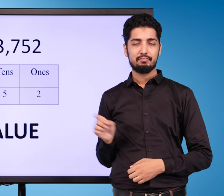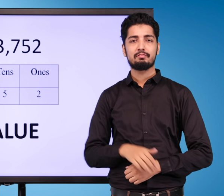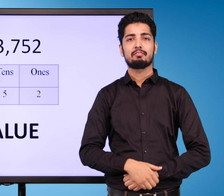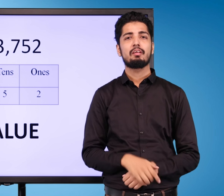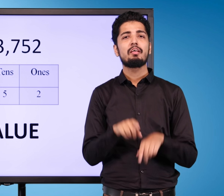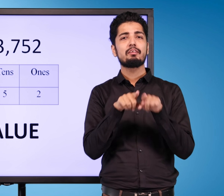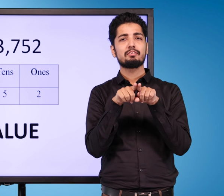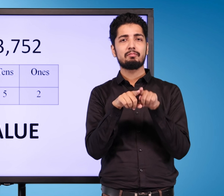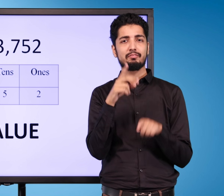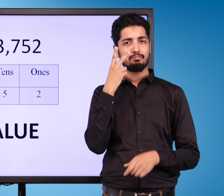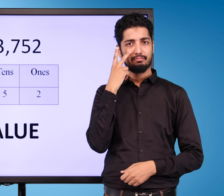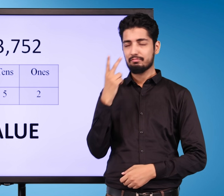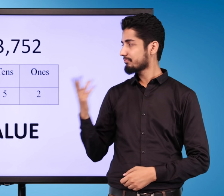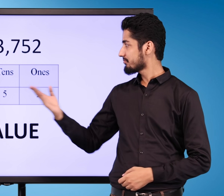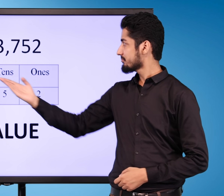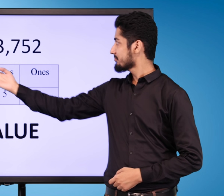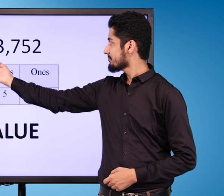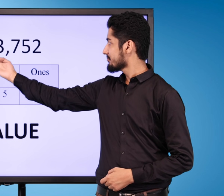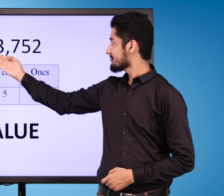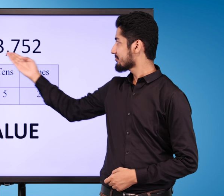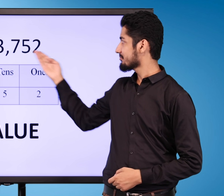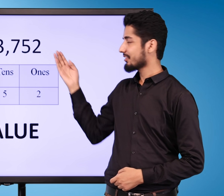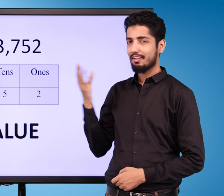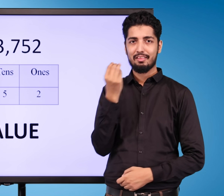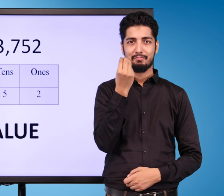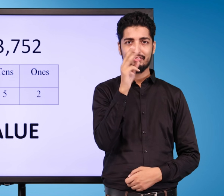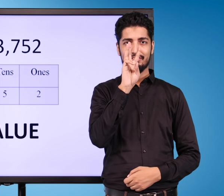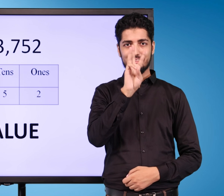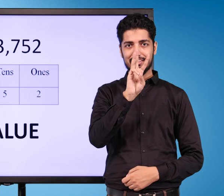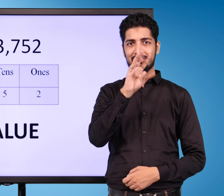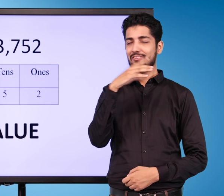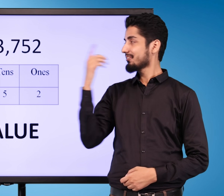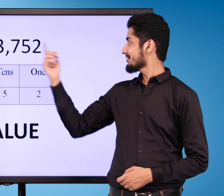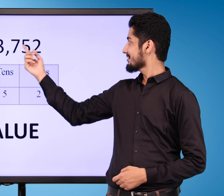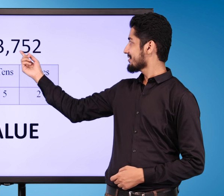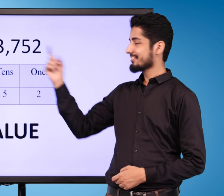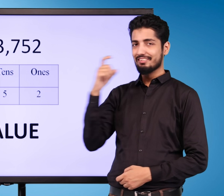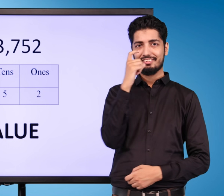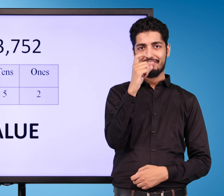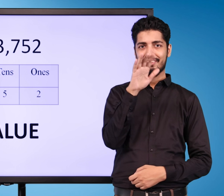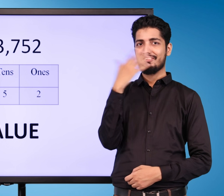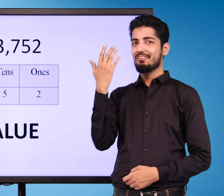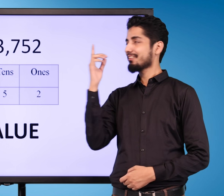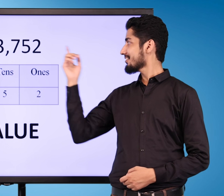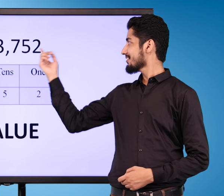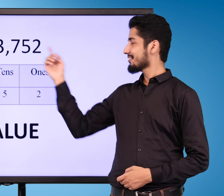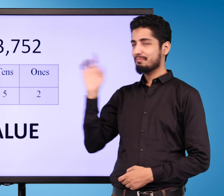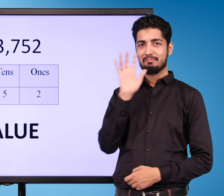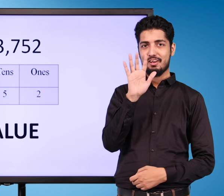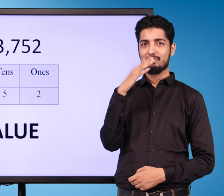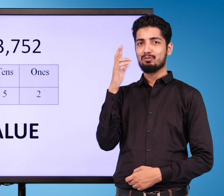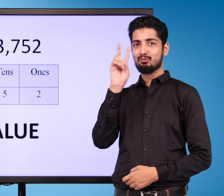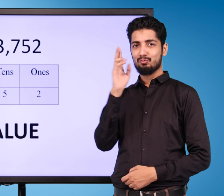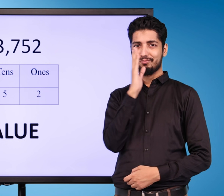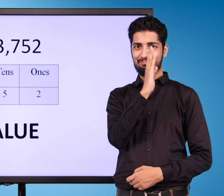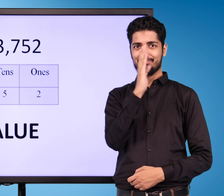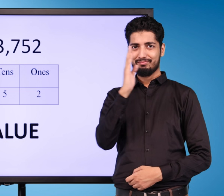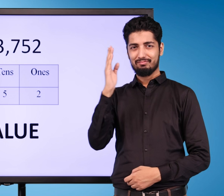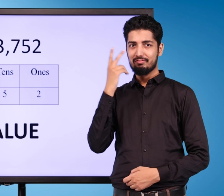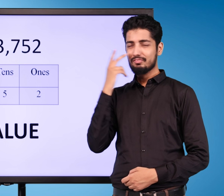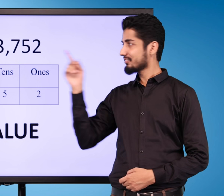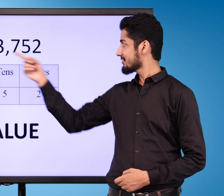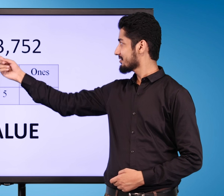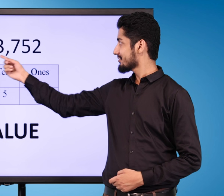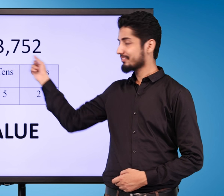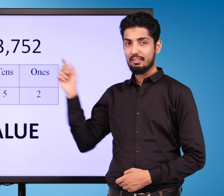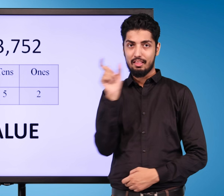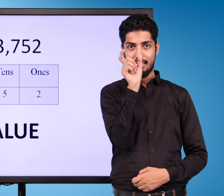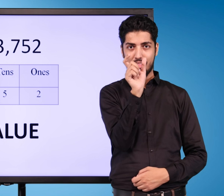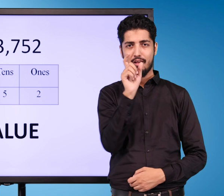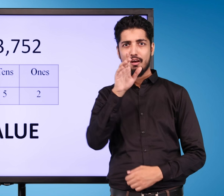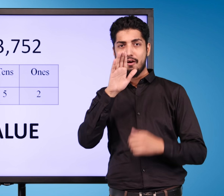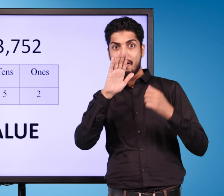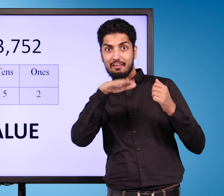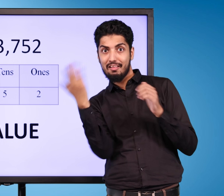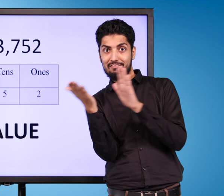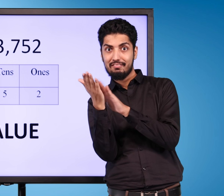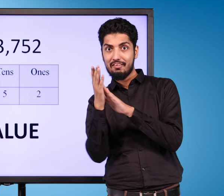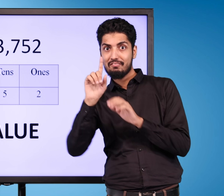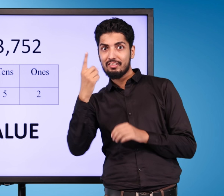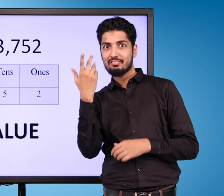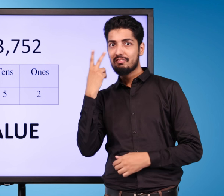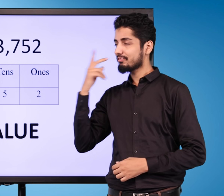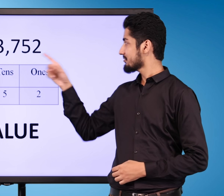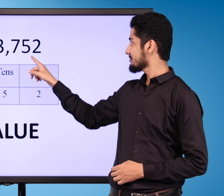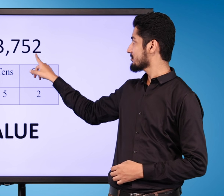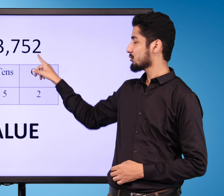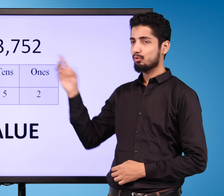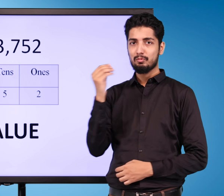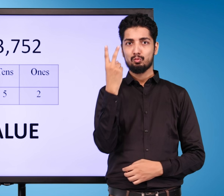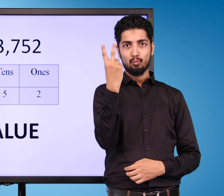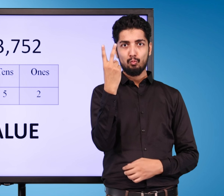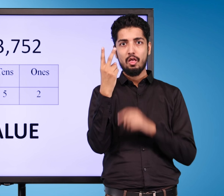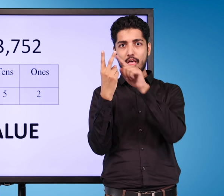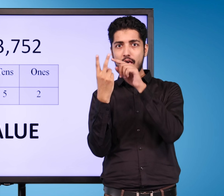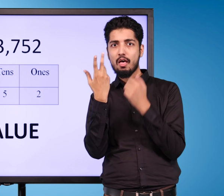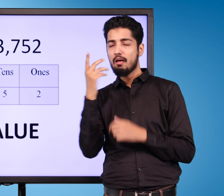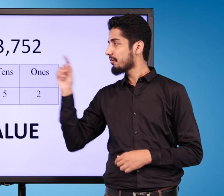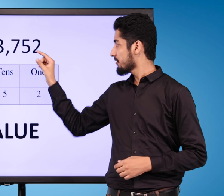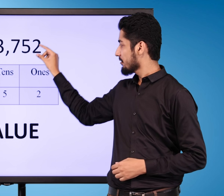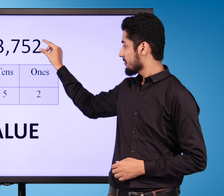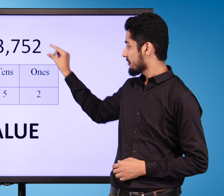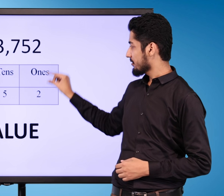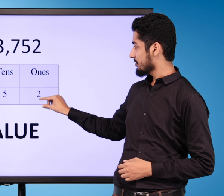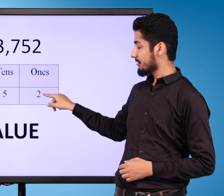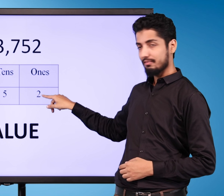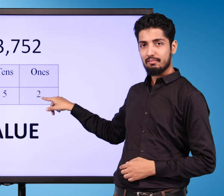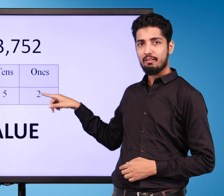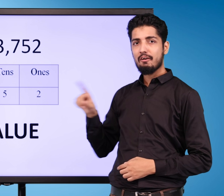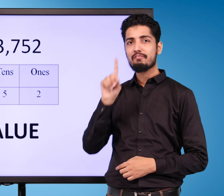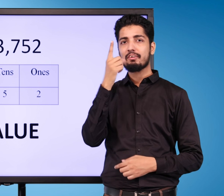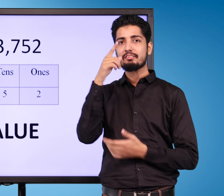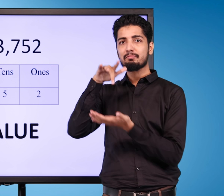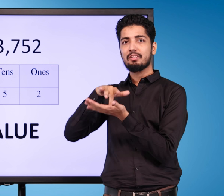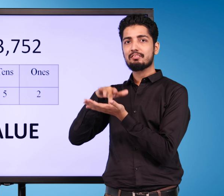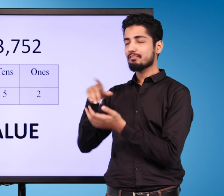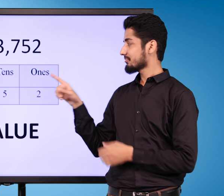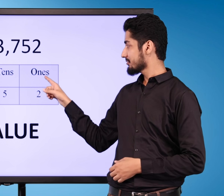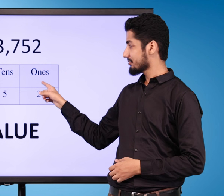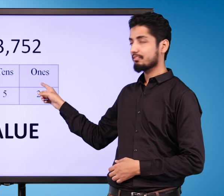in the number 3,752 The place value of the digit 7 is tens Because it is in the second position from the right